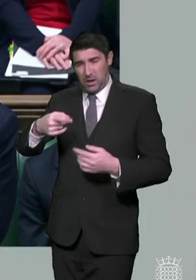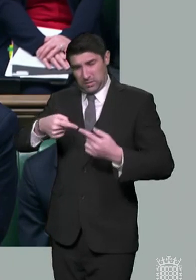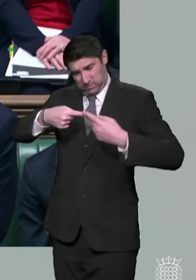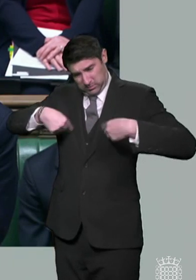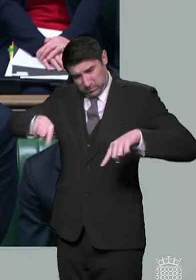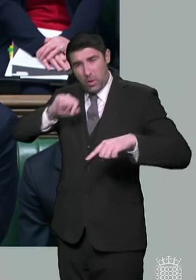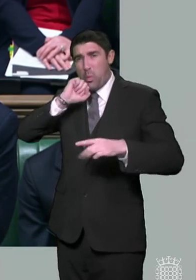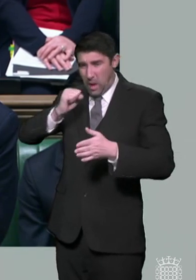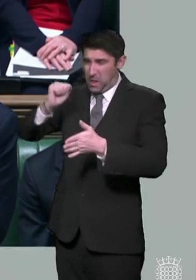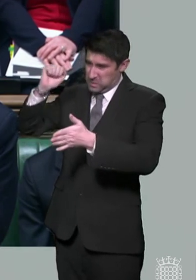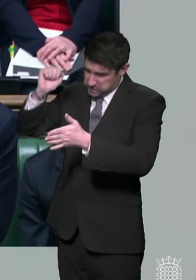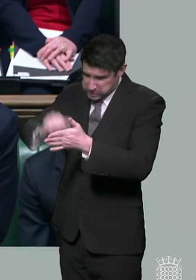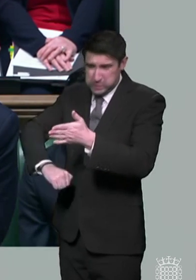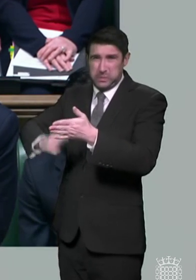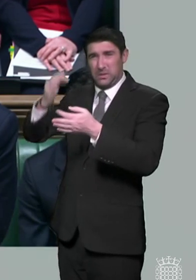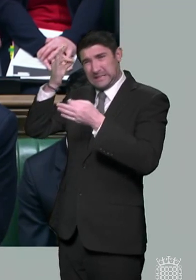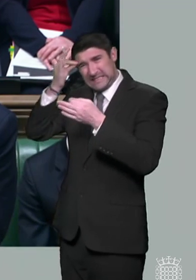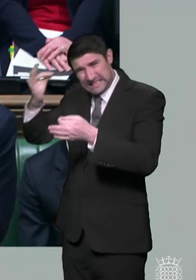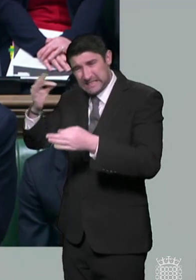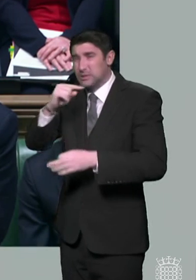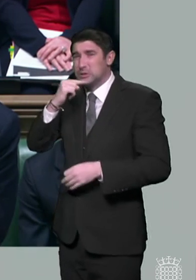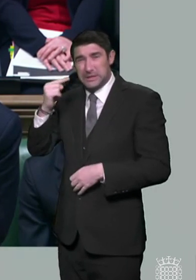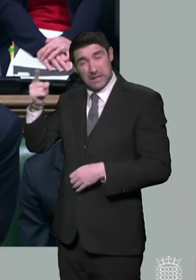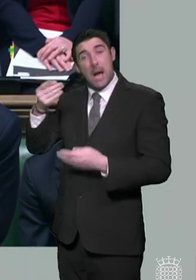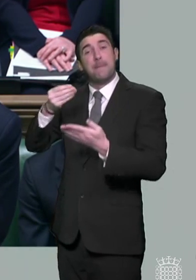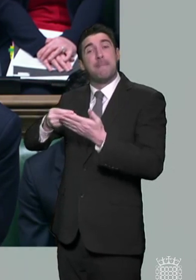We have been working on that for a long time.